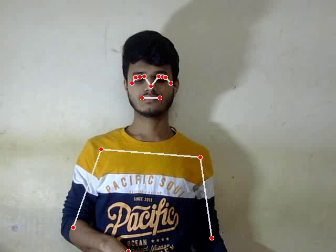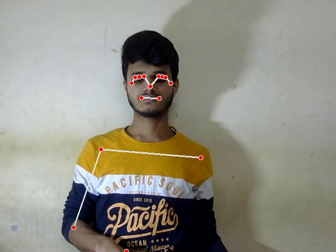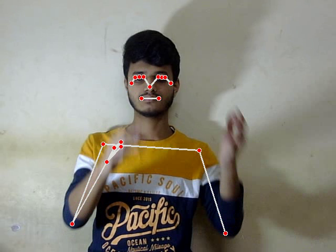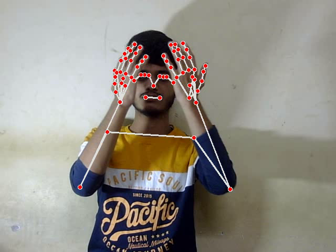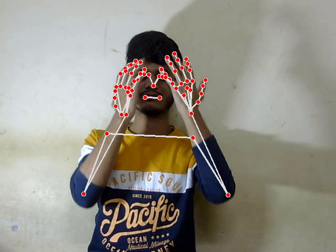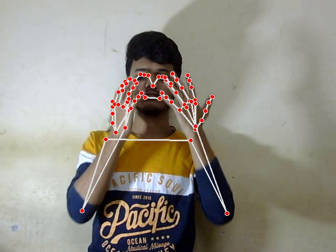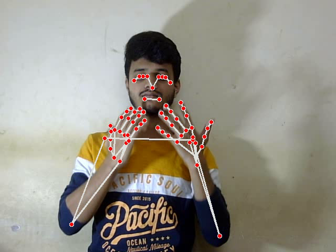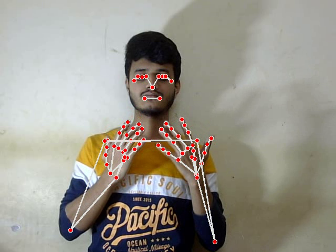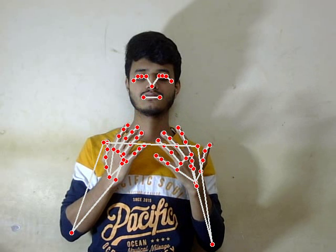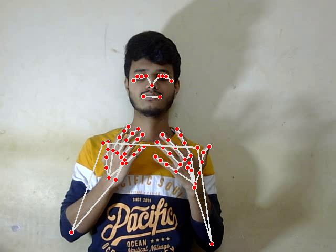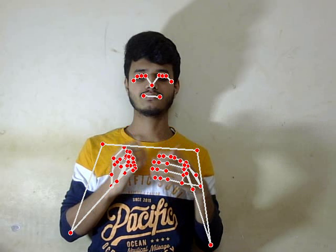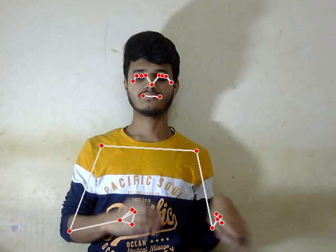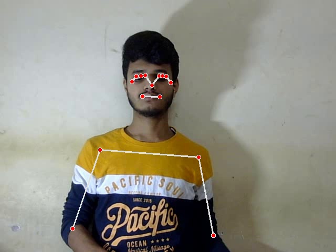sad